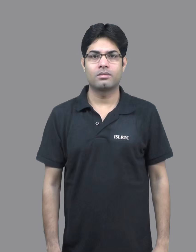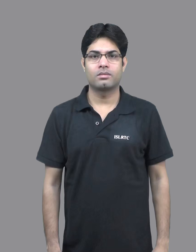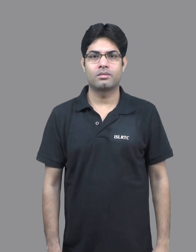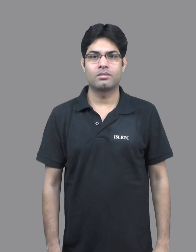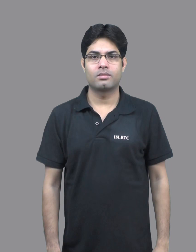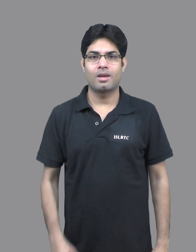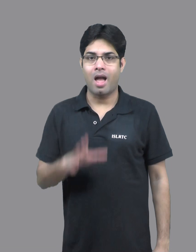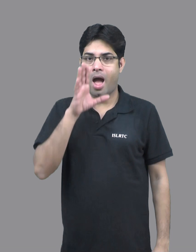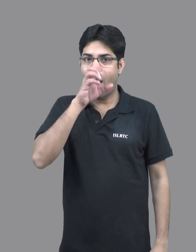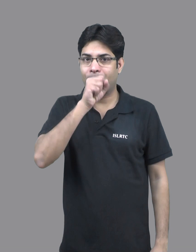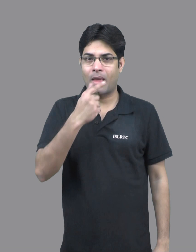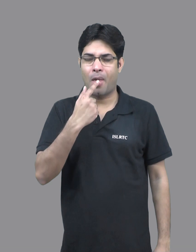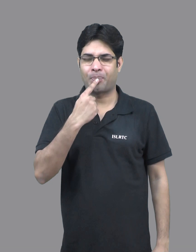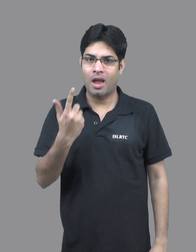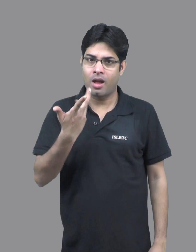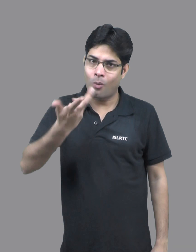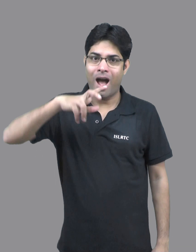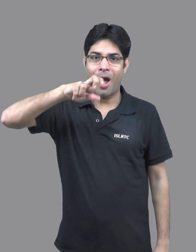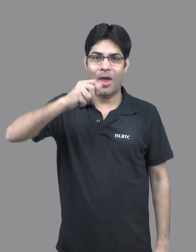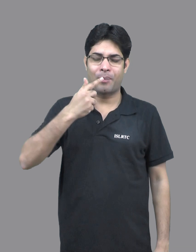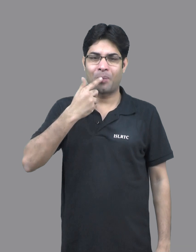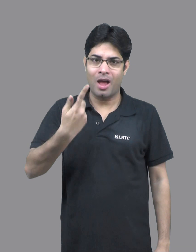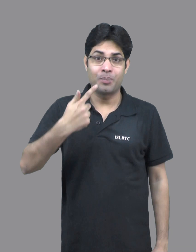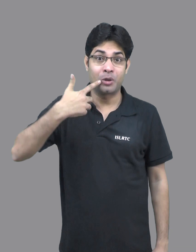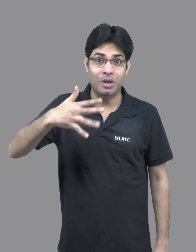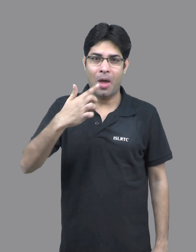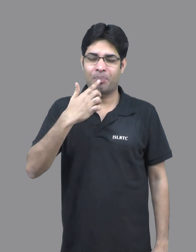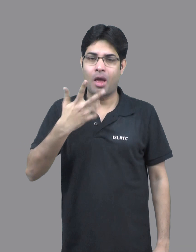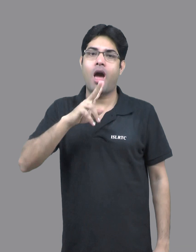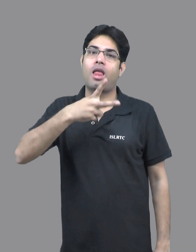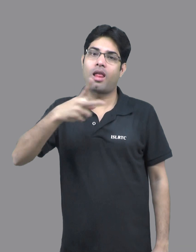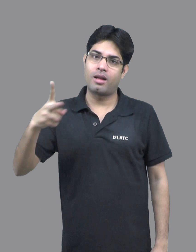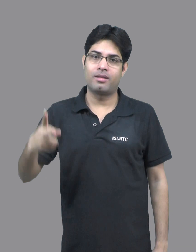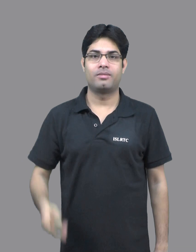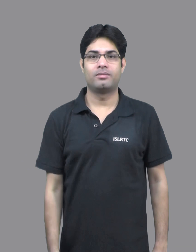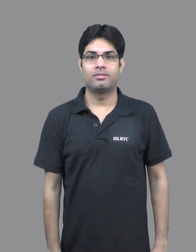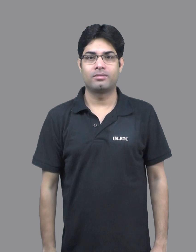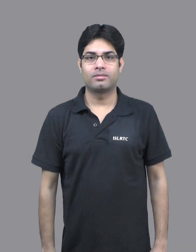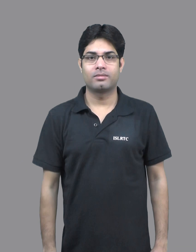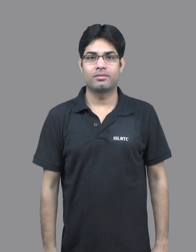Pickle